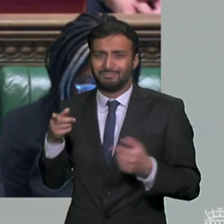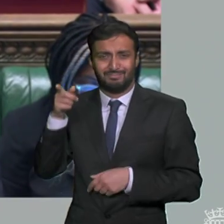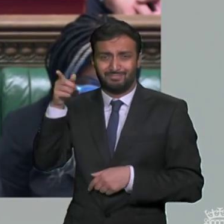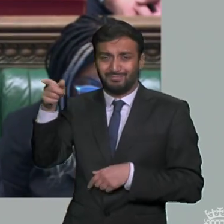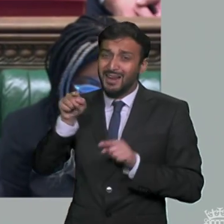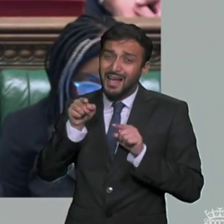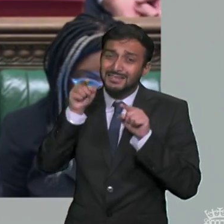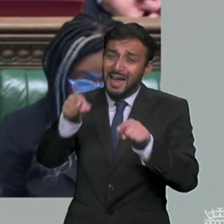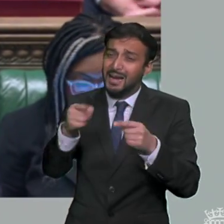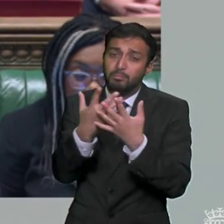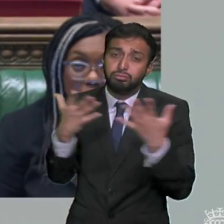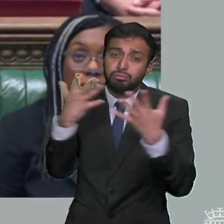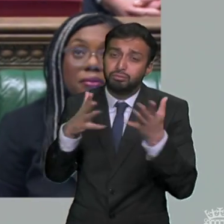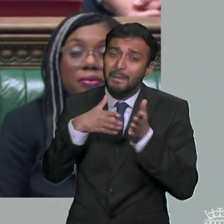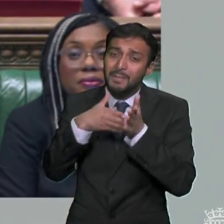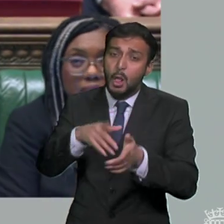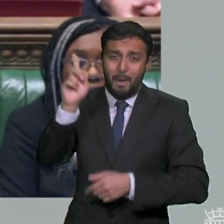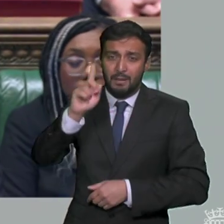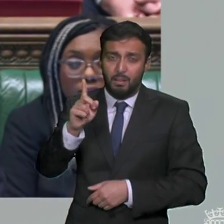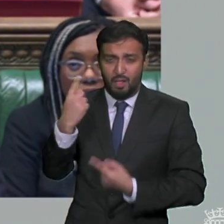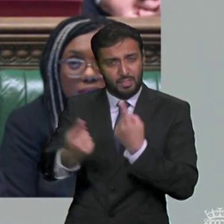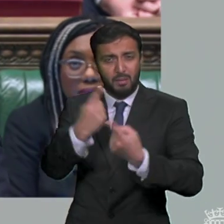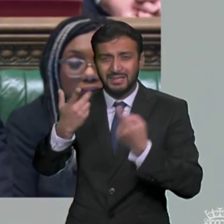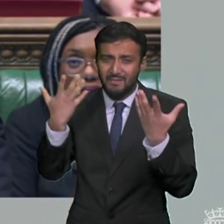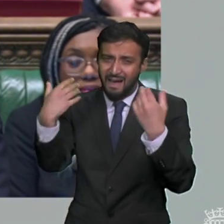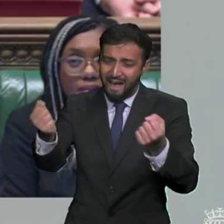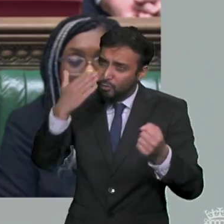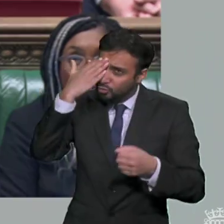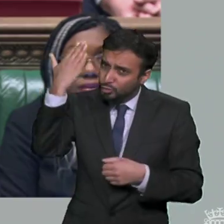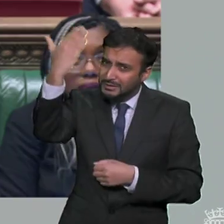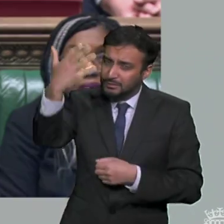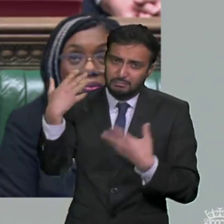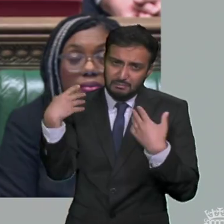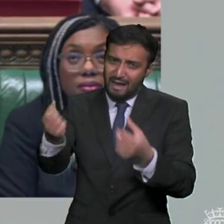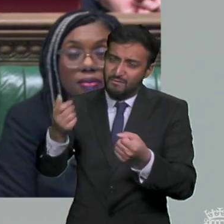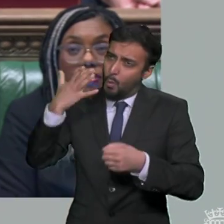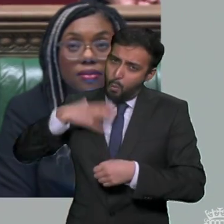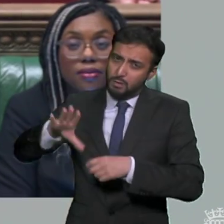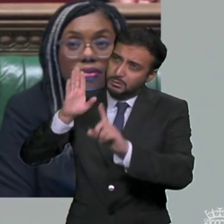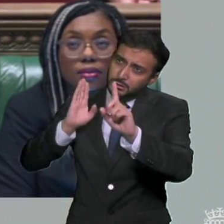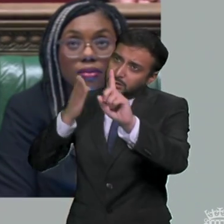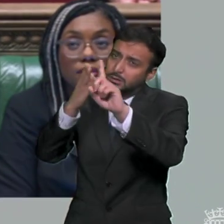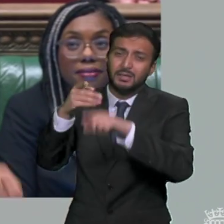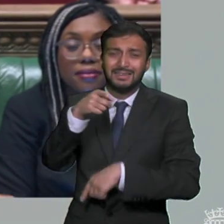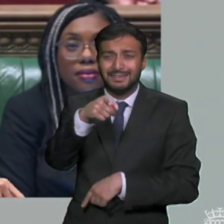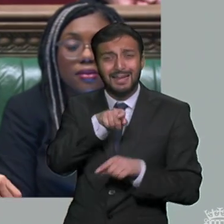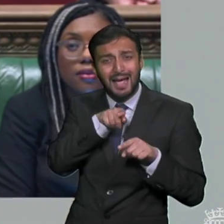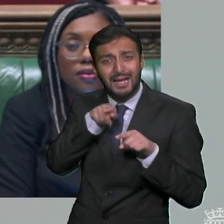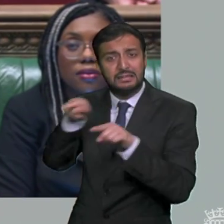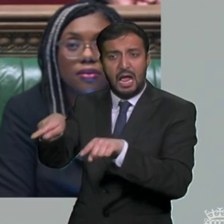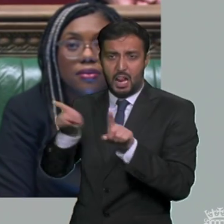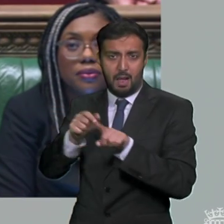He is attacking people like my parents.